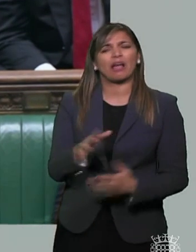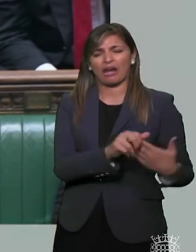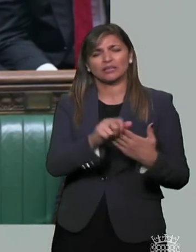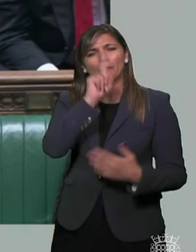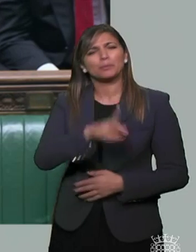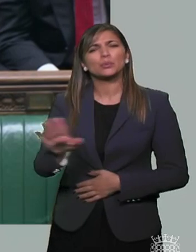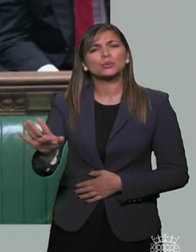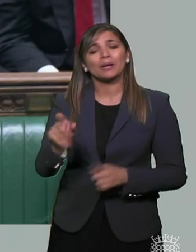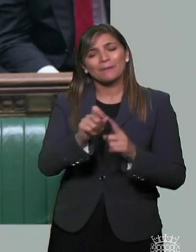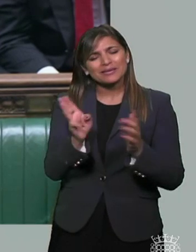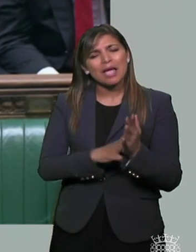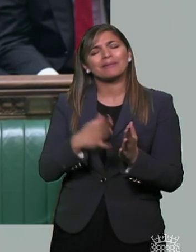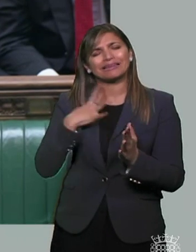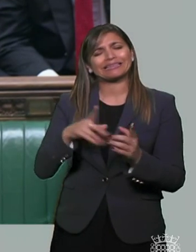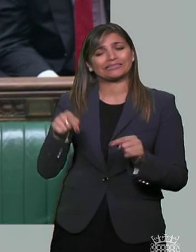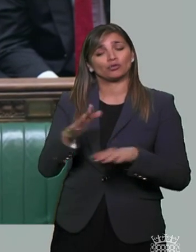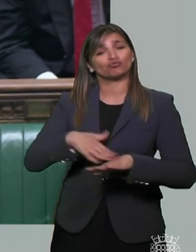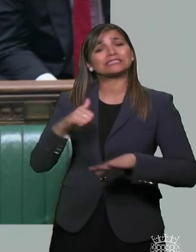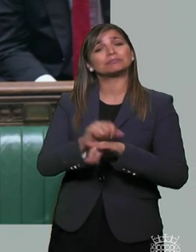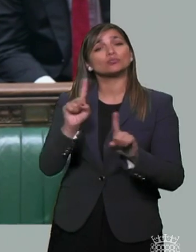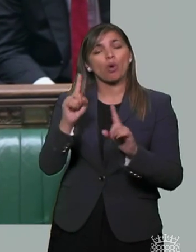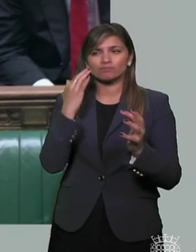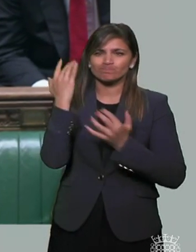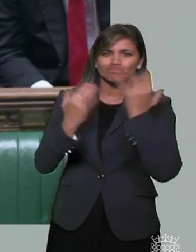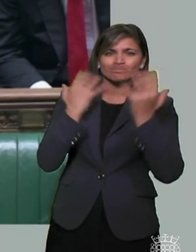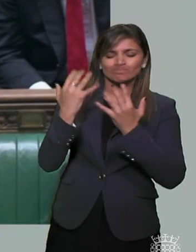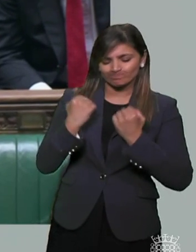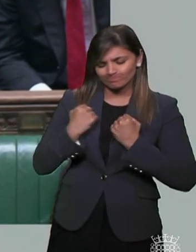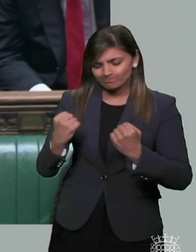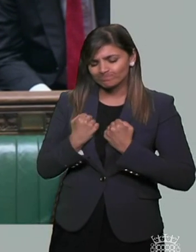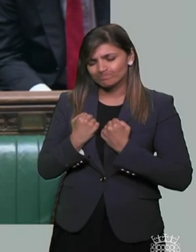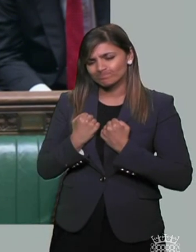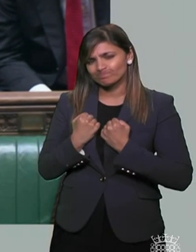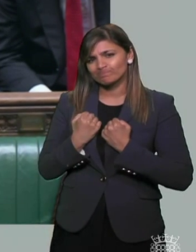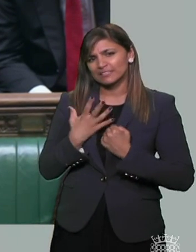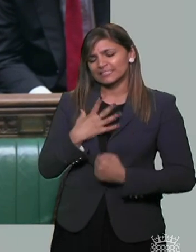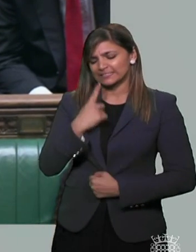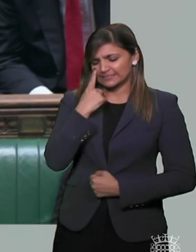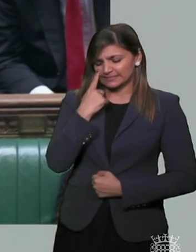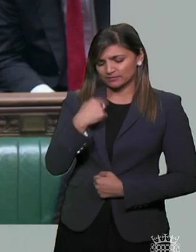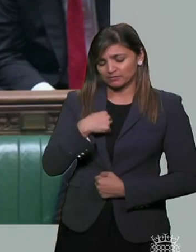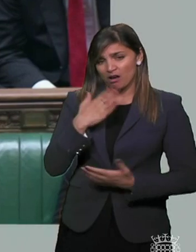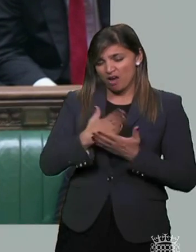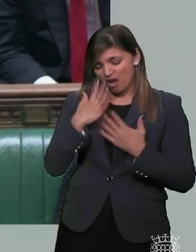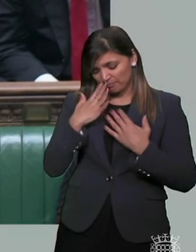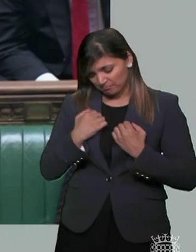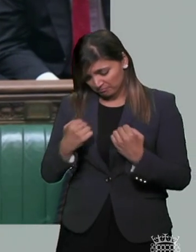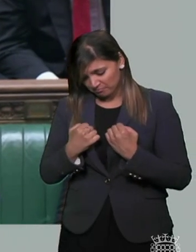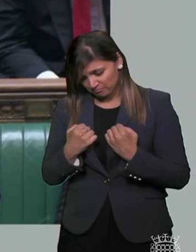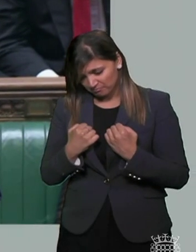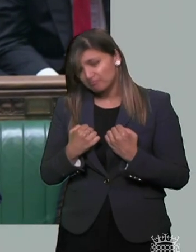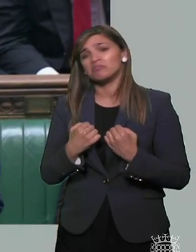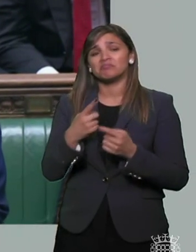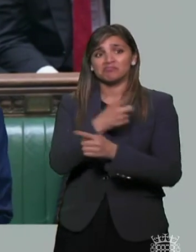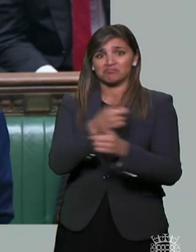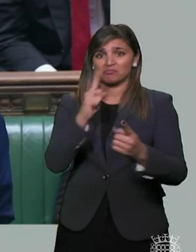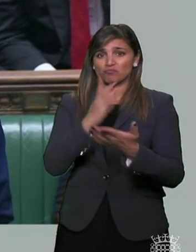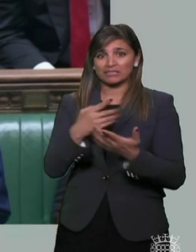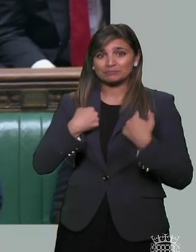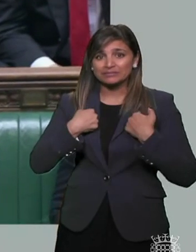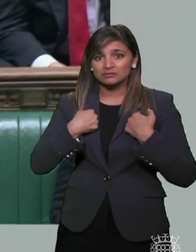Will he take time this Christmas to look in the mirror and ask himself whether he has the trust and authority lead this country?